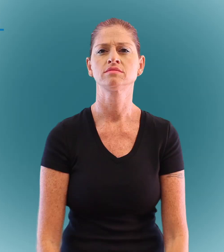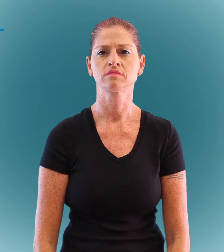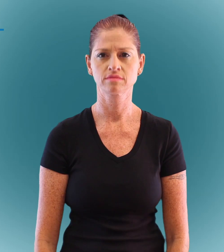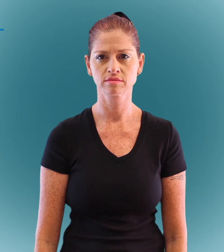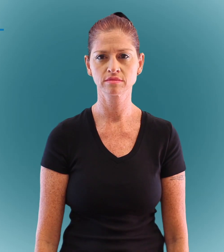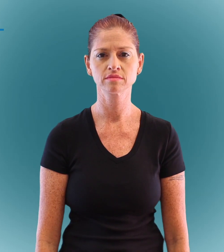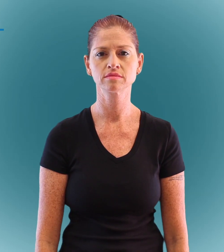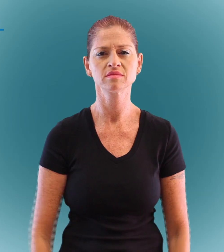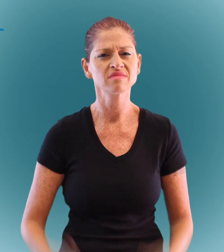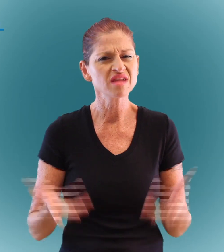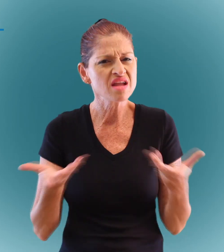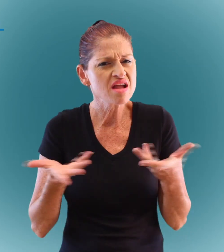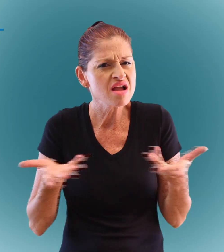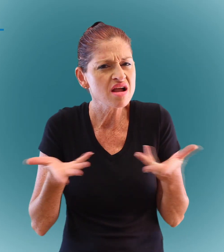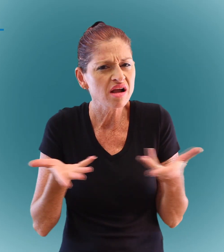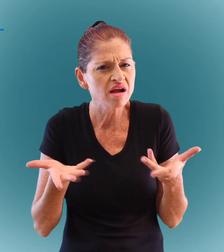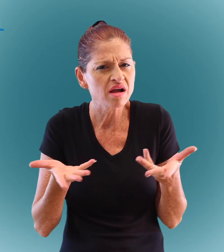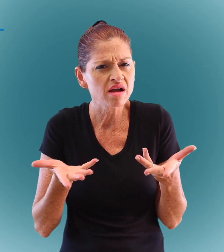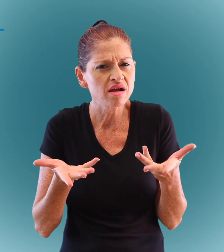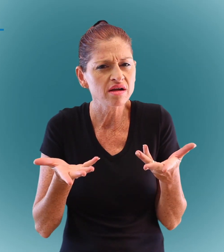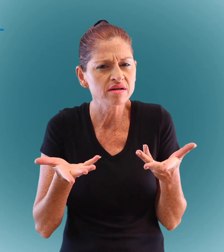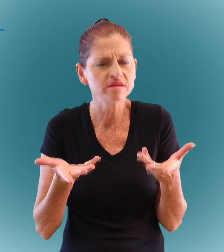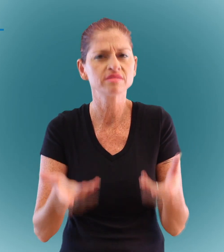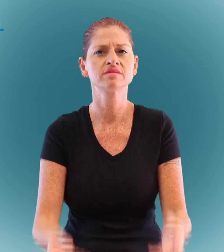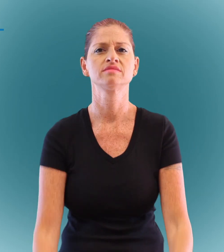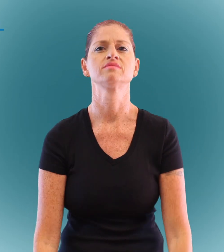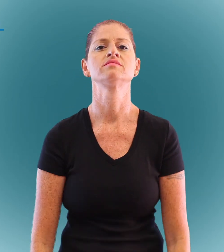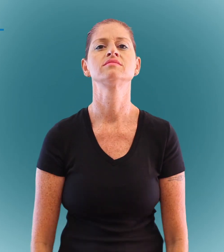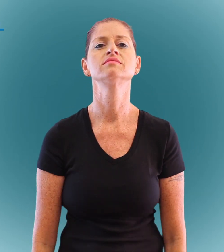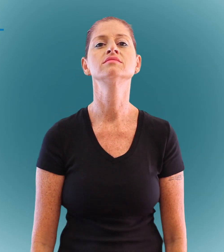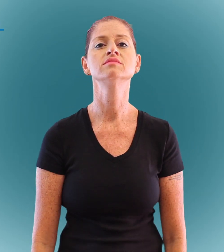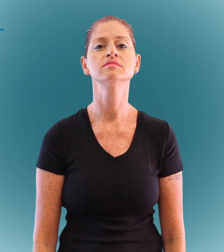איך